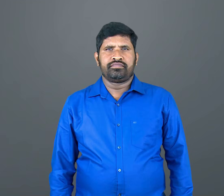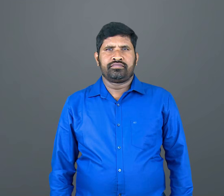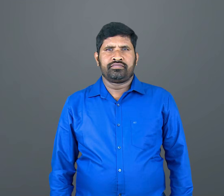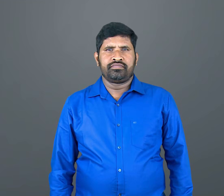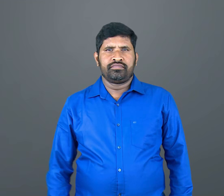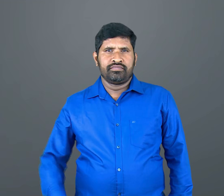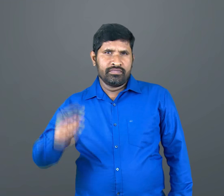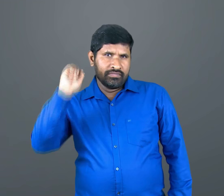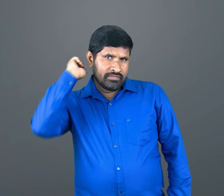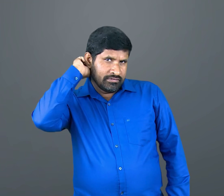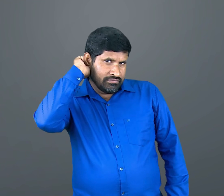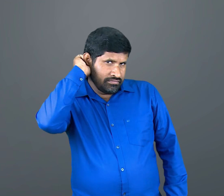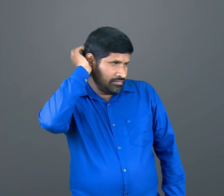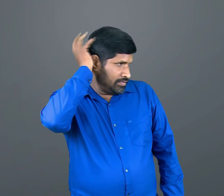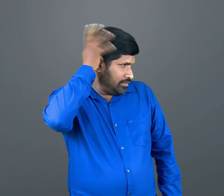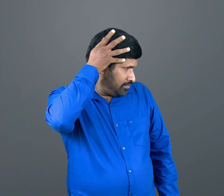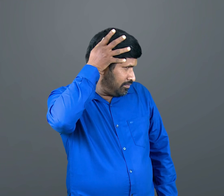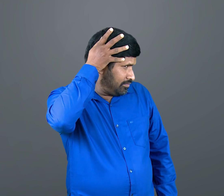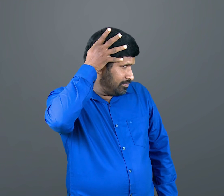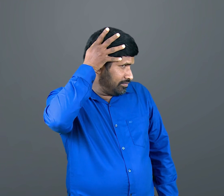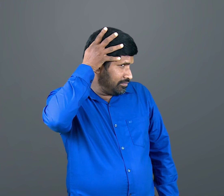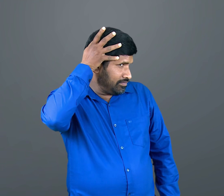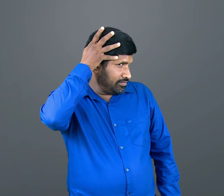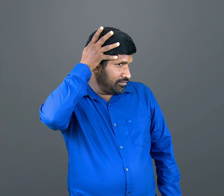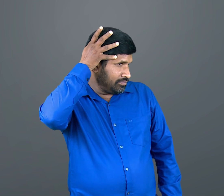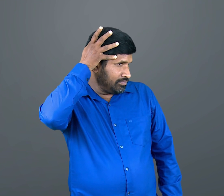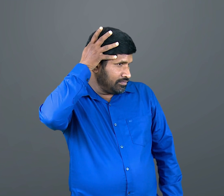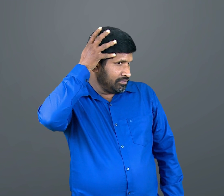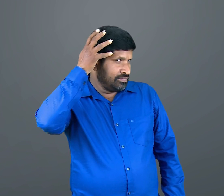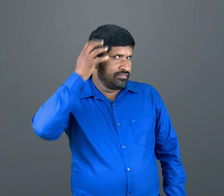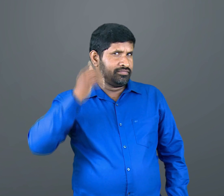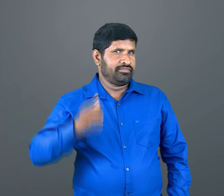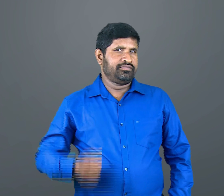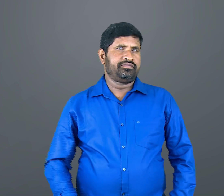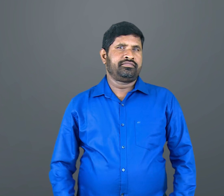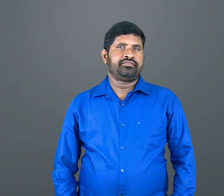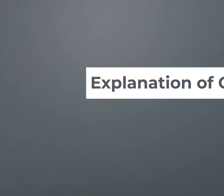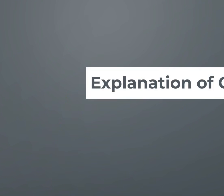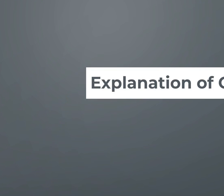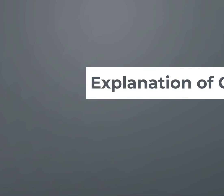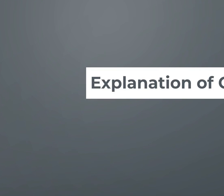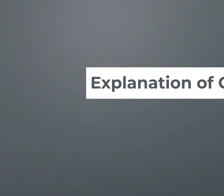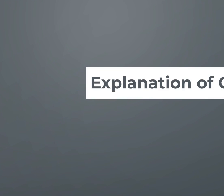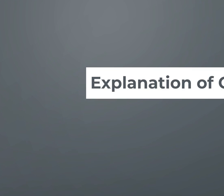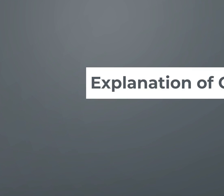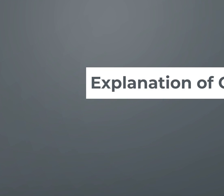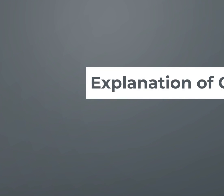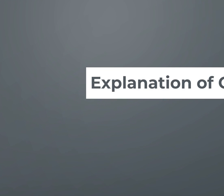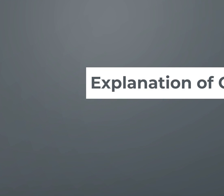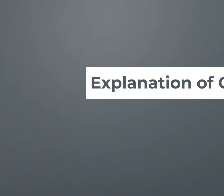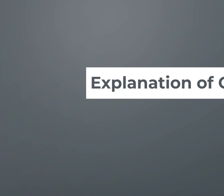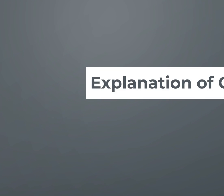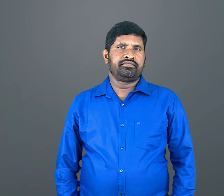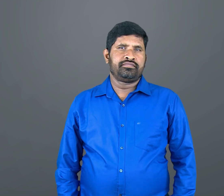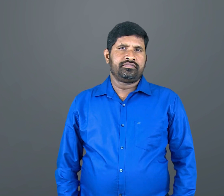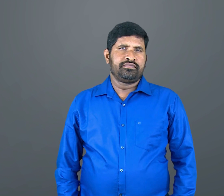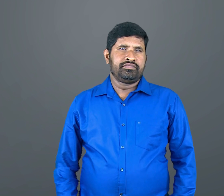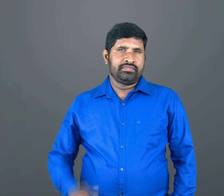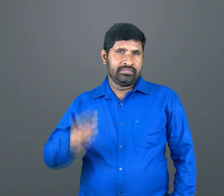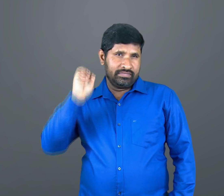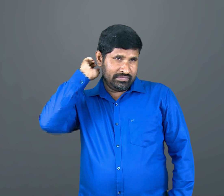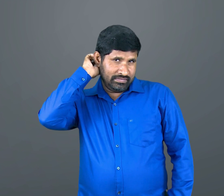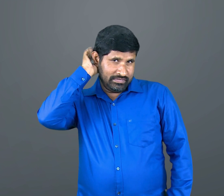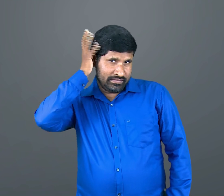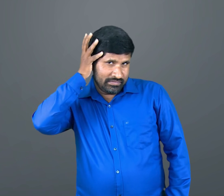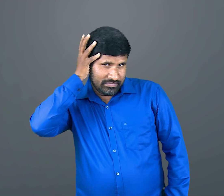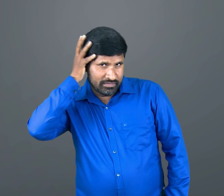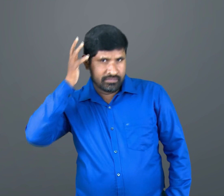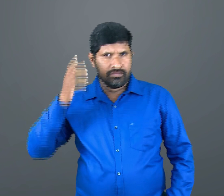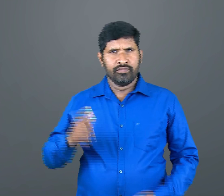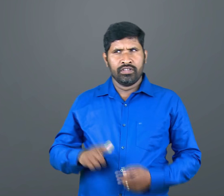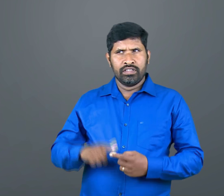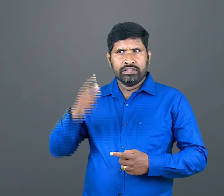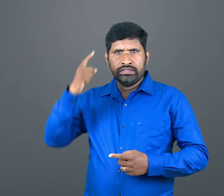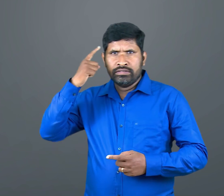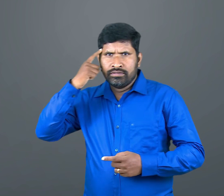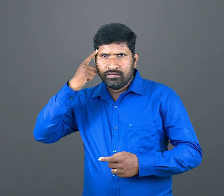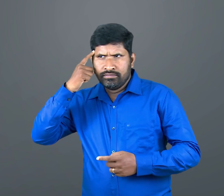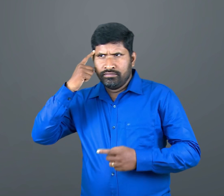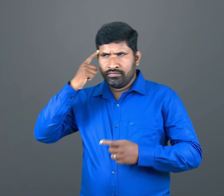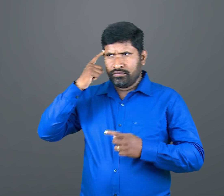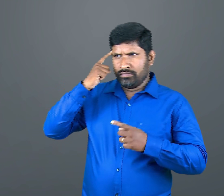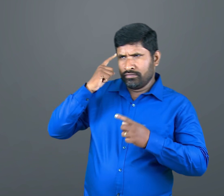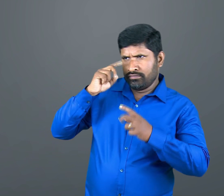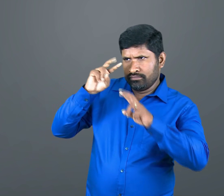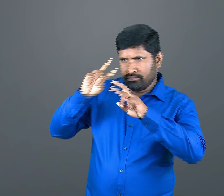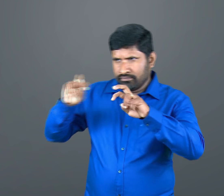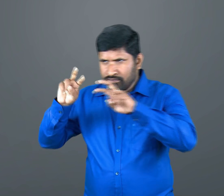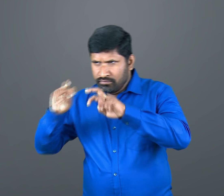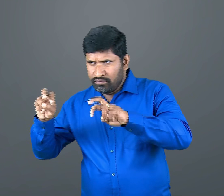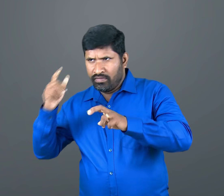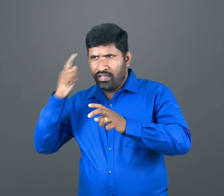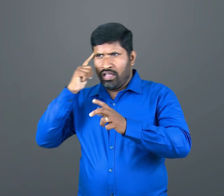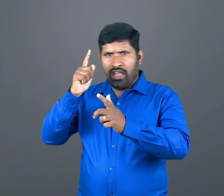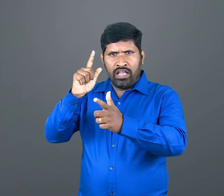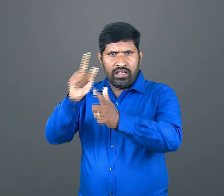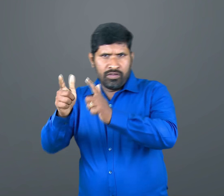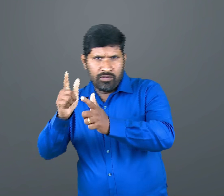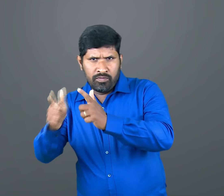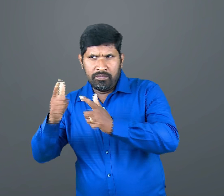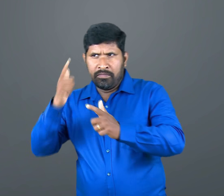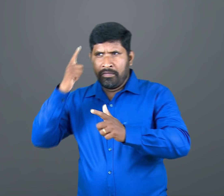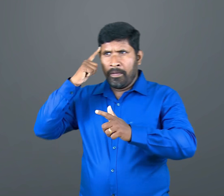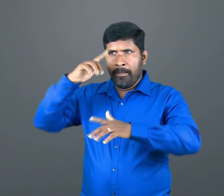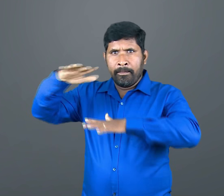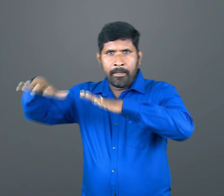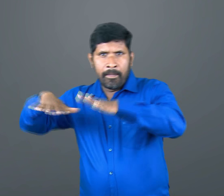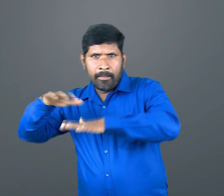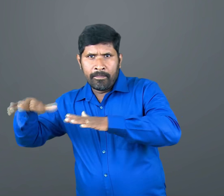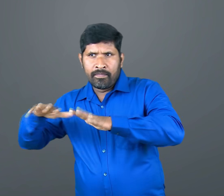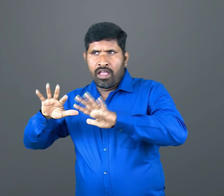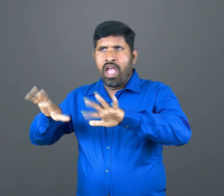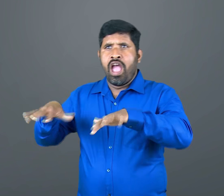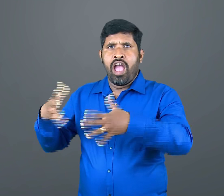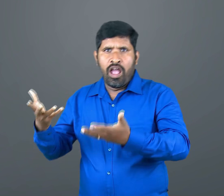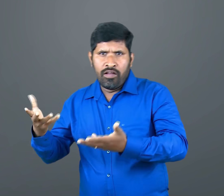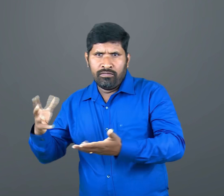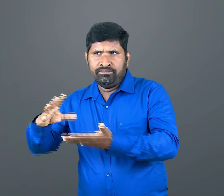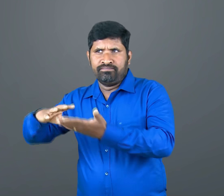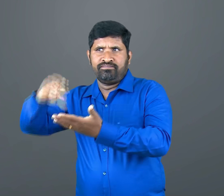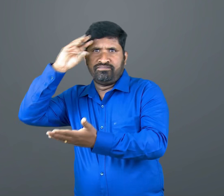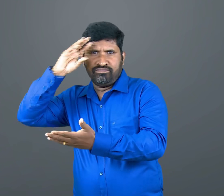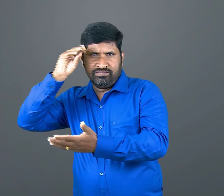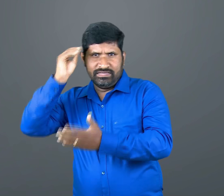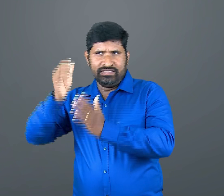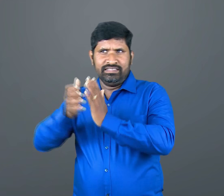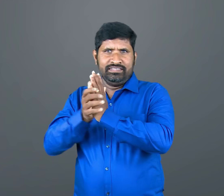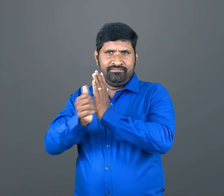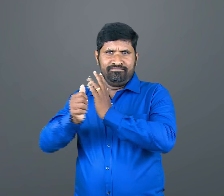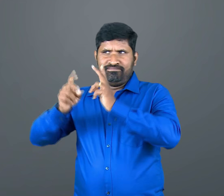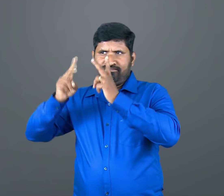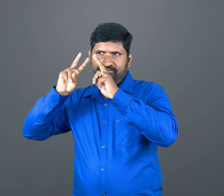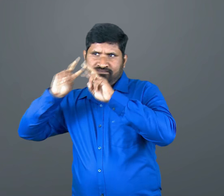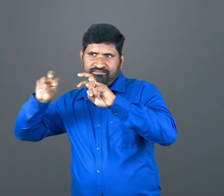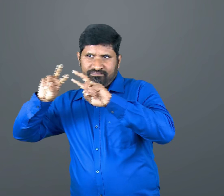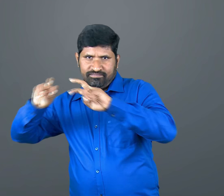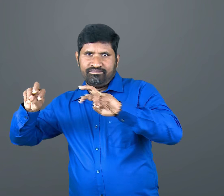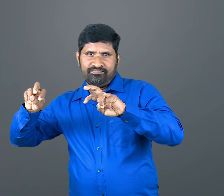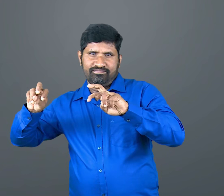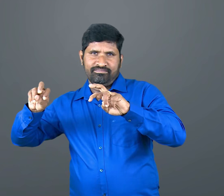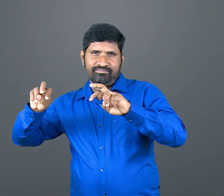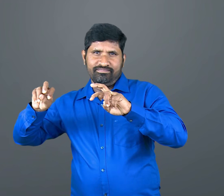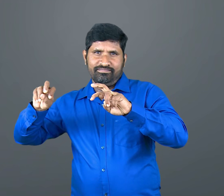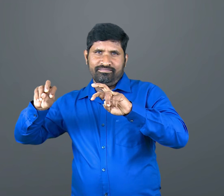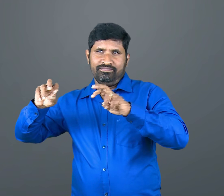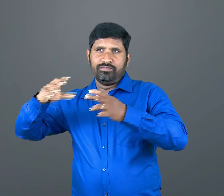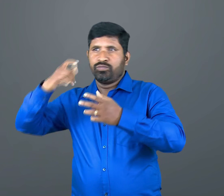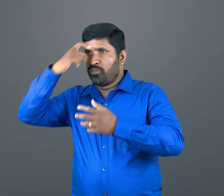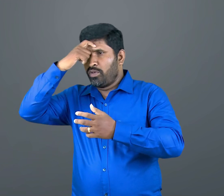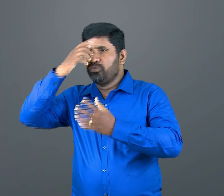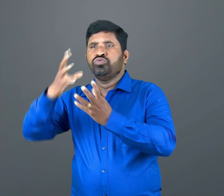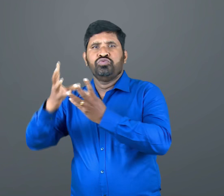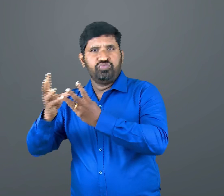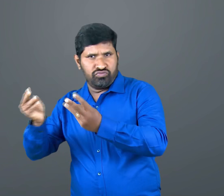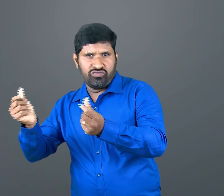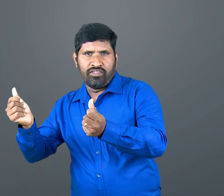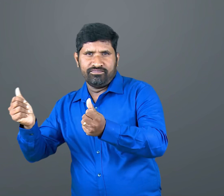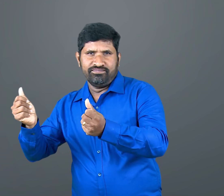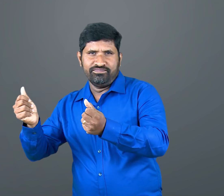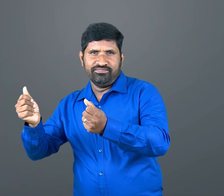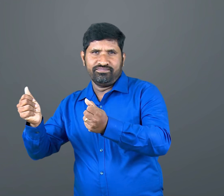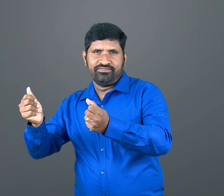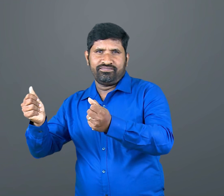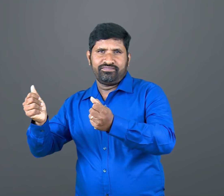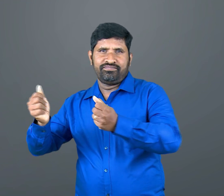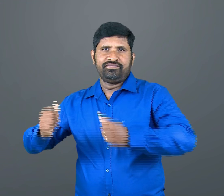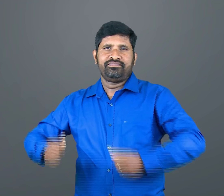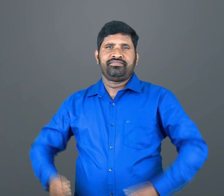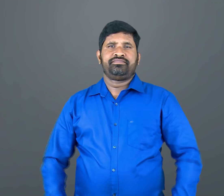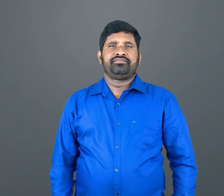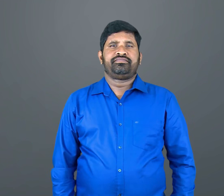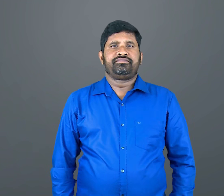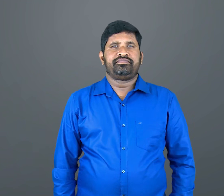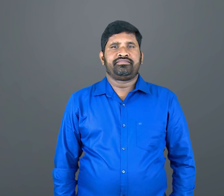Cognitive